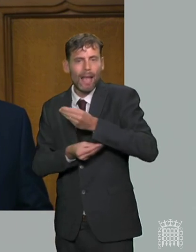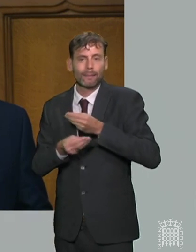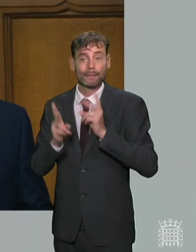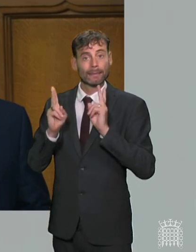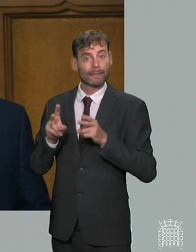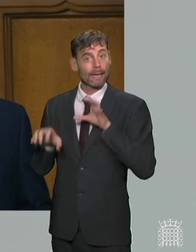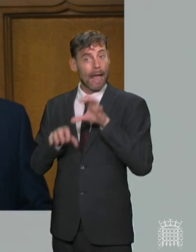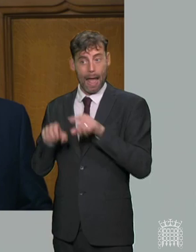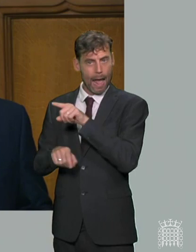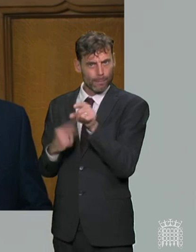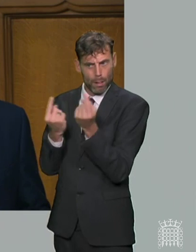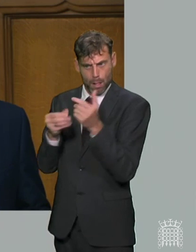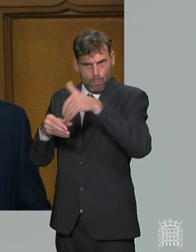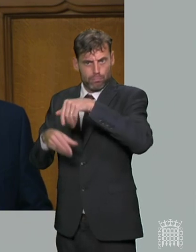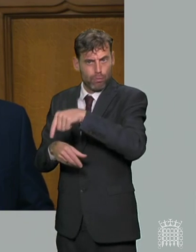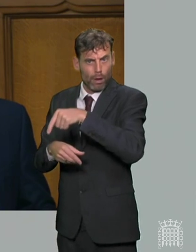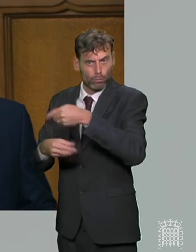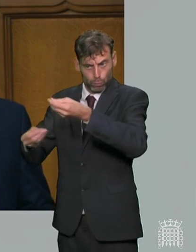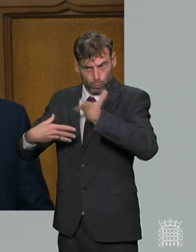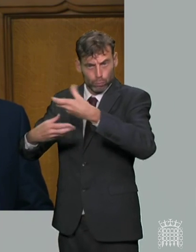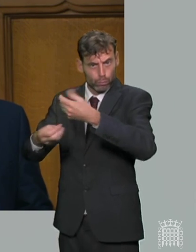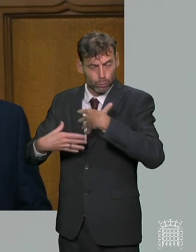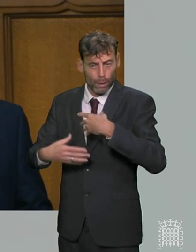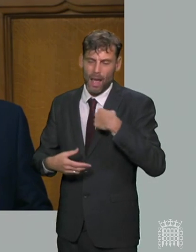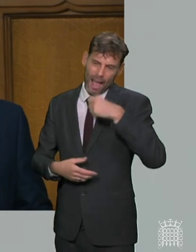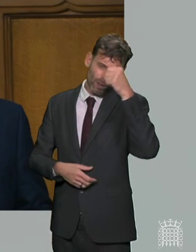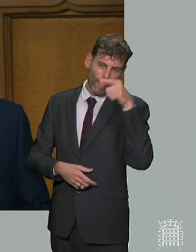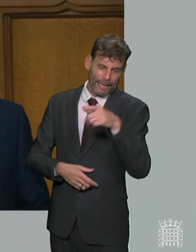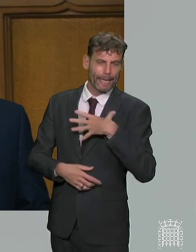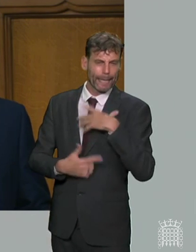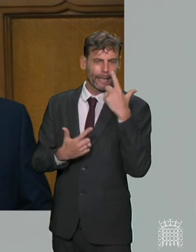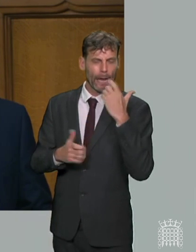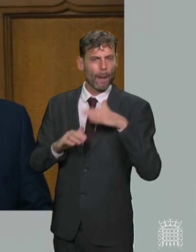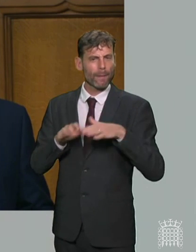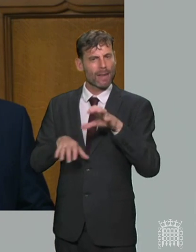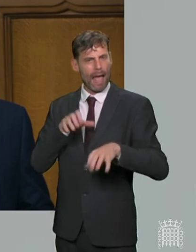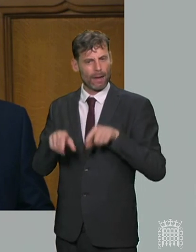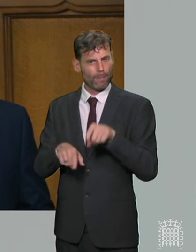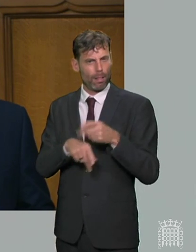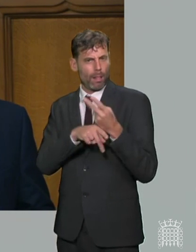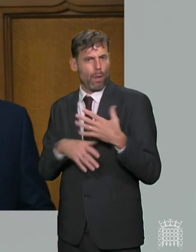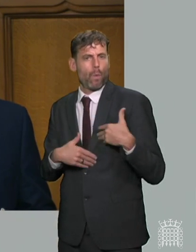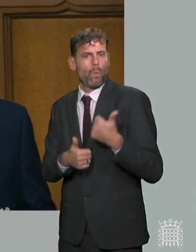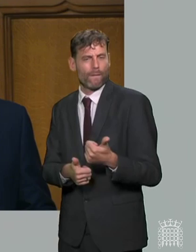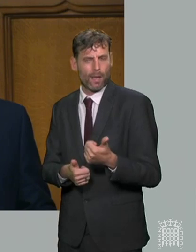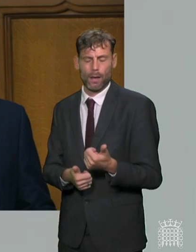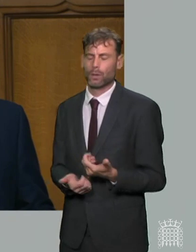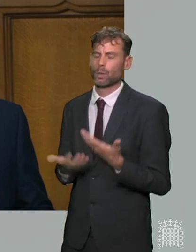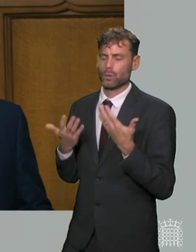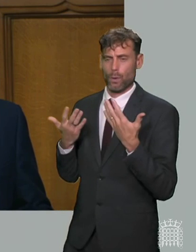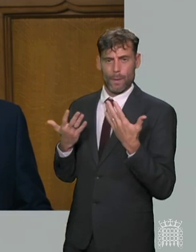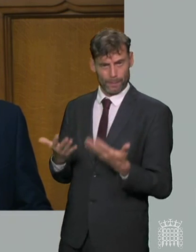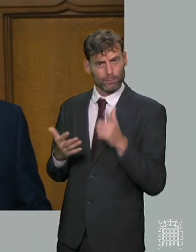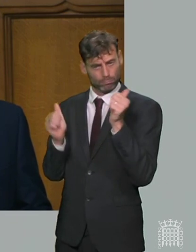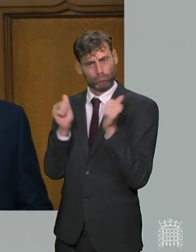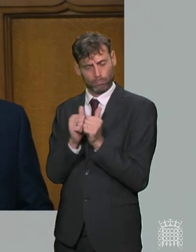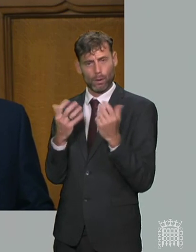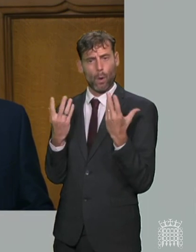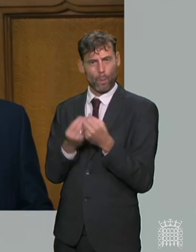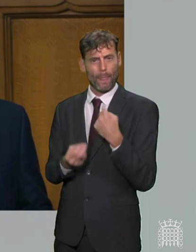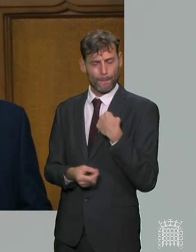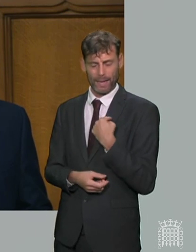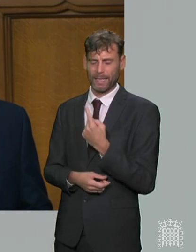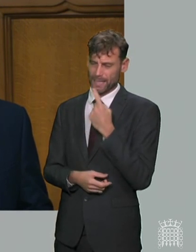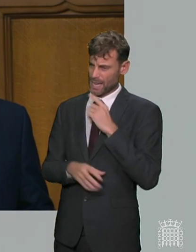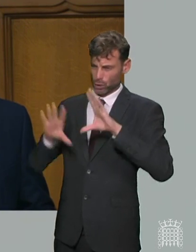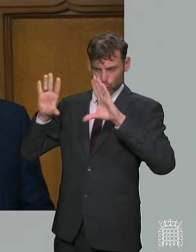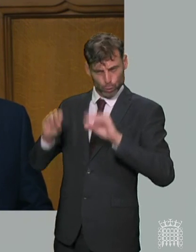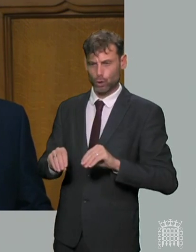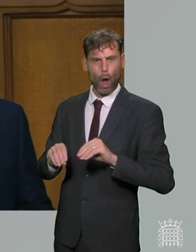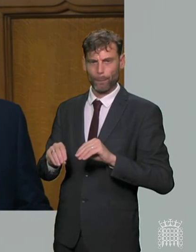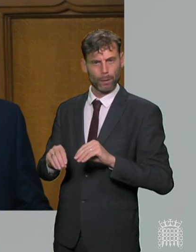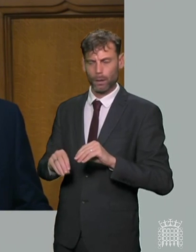I know he cares deeply about animal welfare. Will he please join me in denouncing the horrible, cruel and unnecessary slaughter of an average of 1 million animals every year, just for their skin?